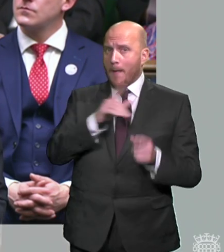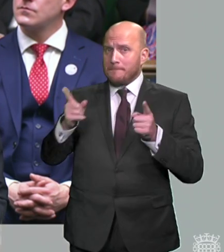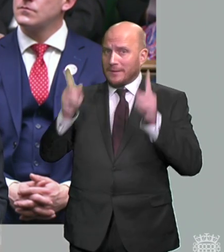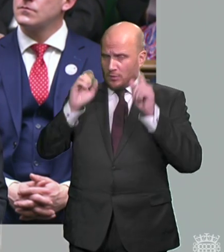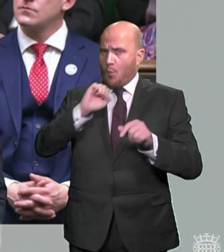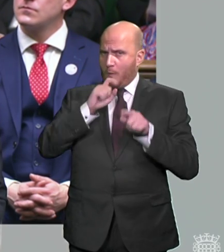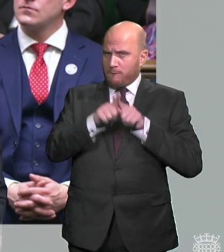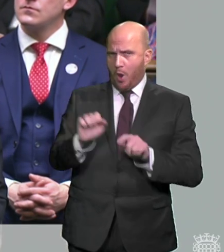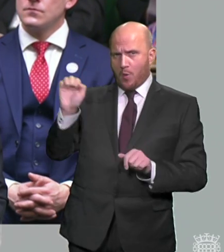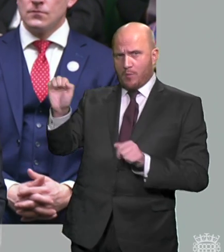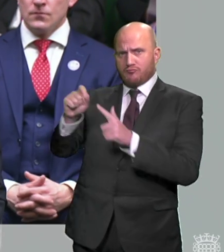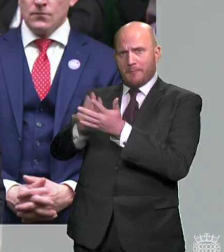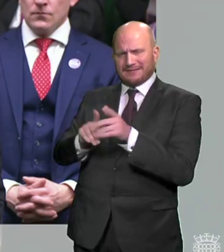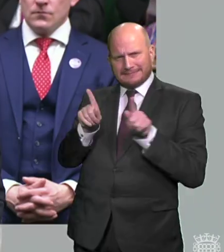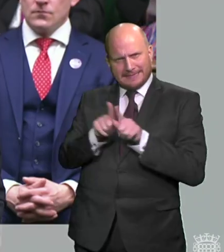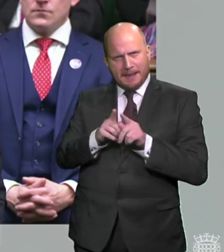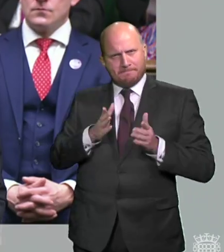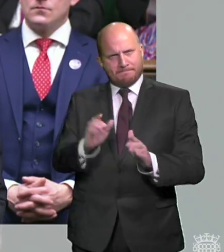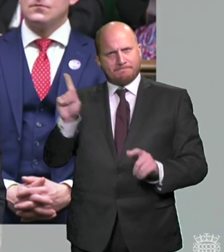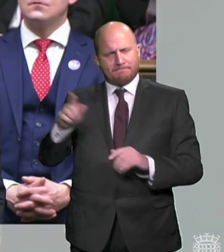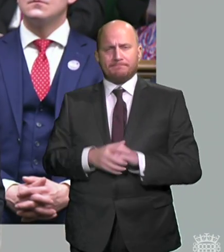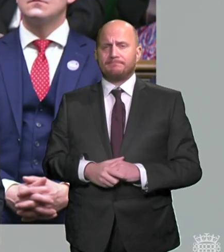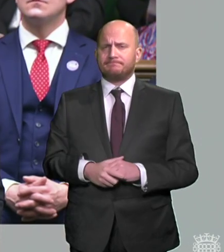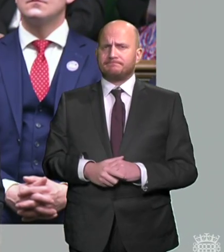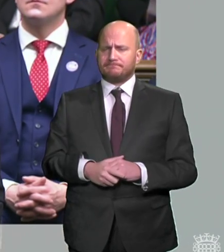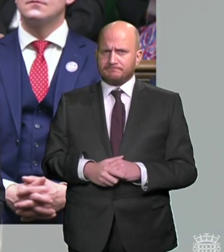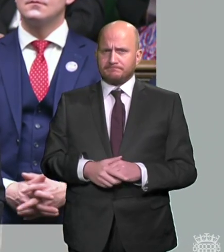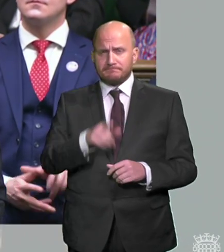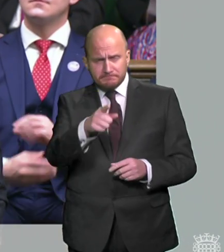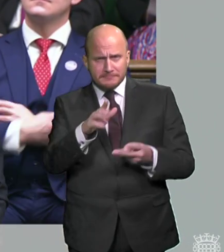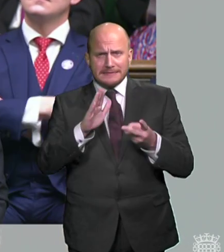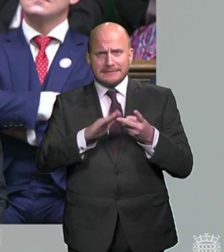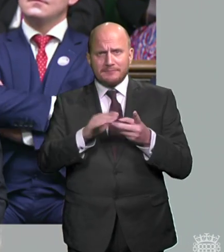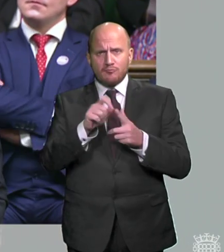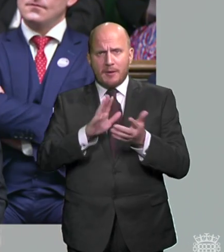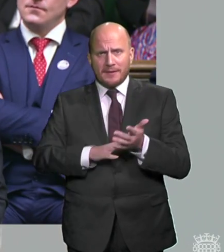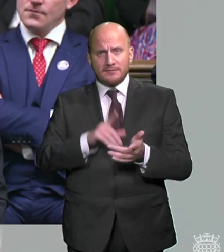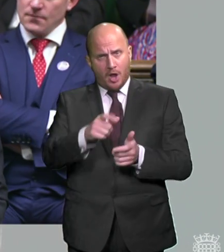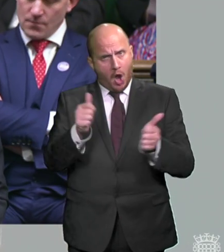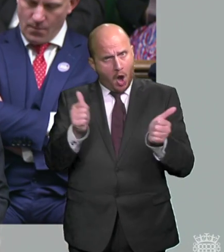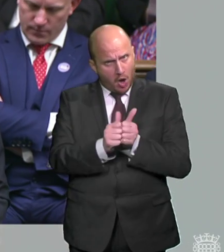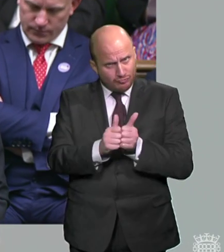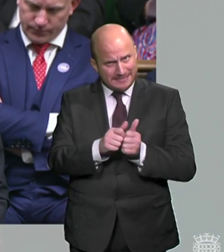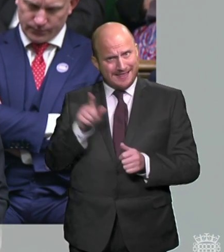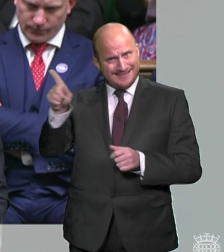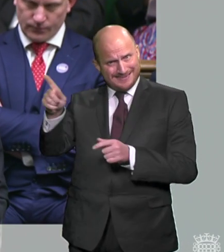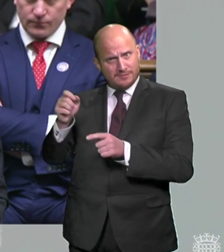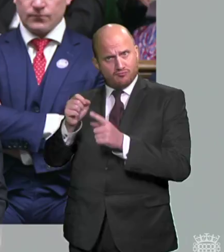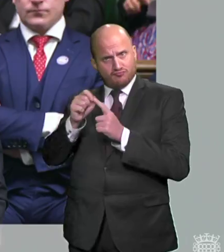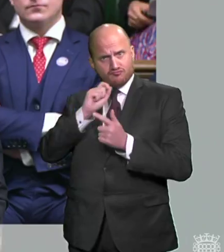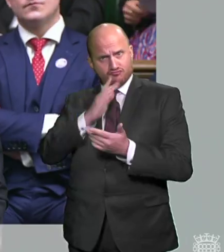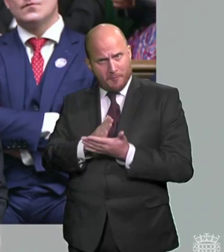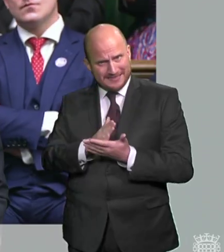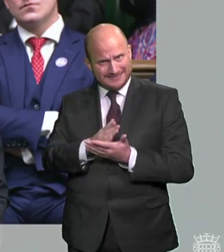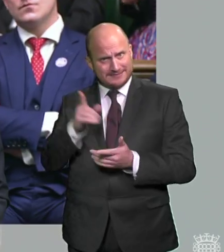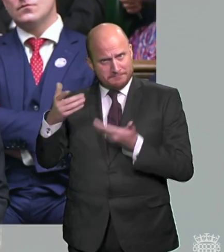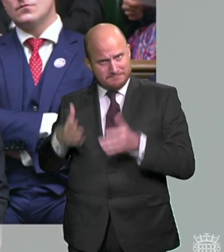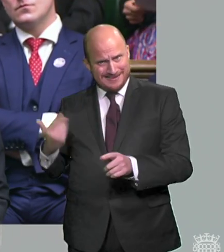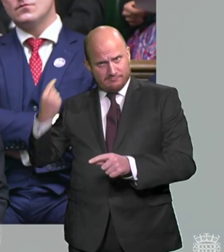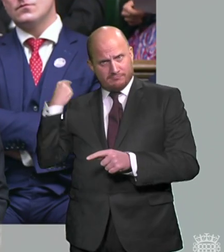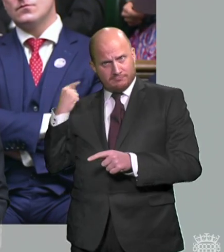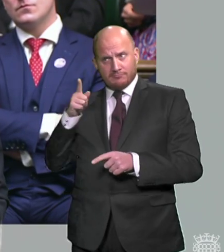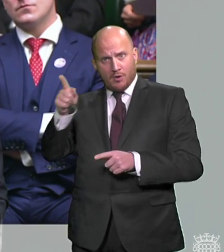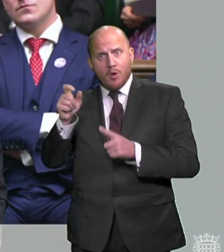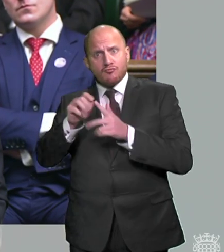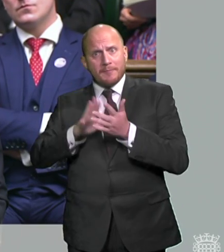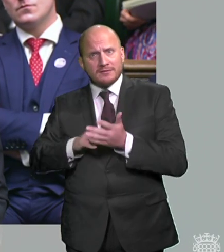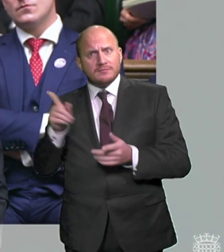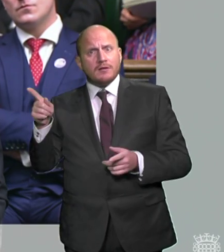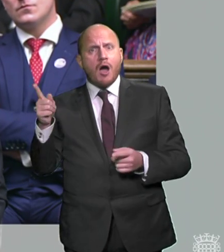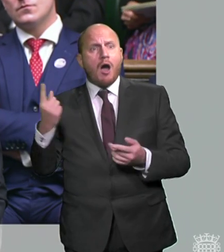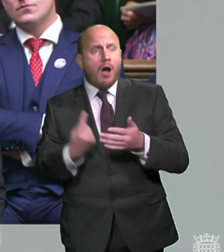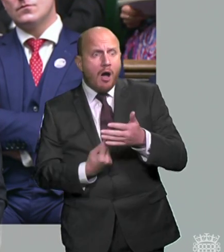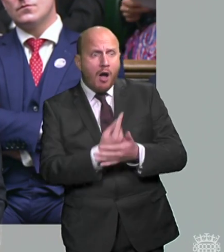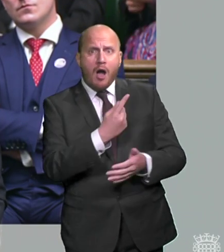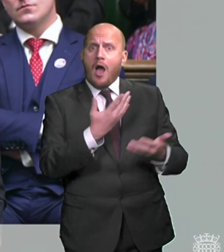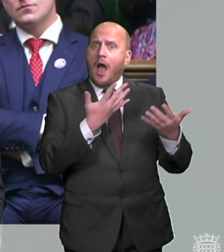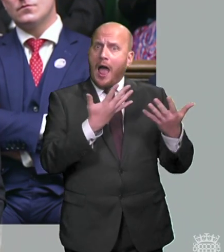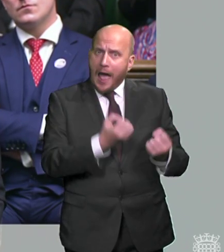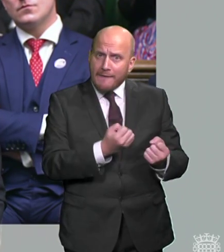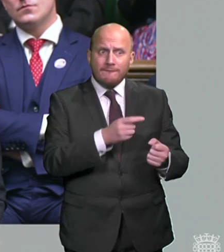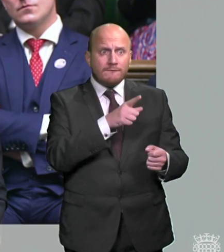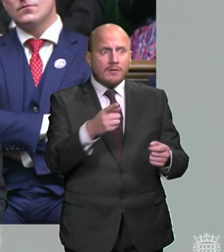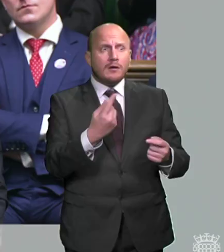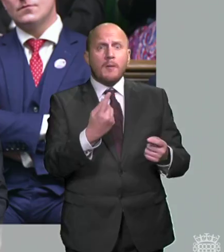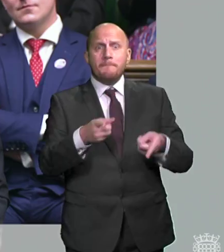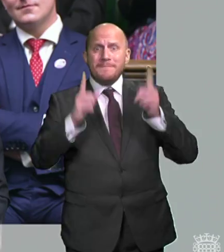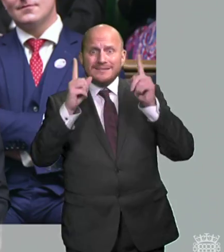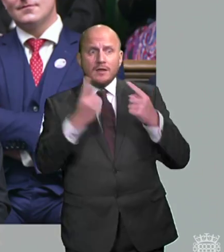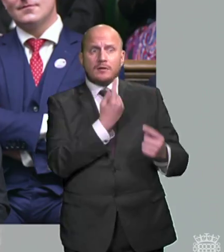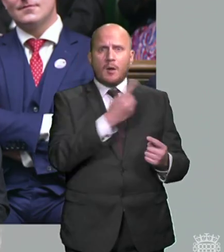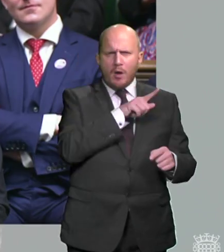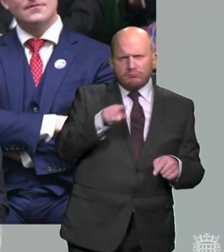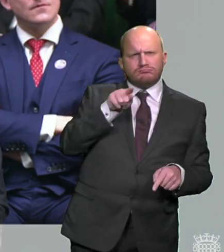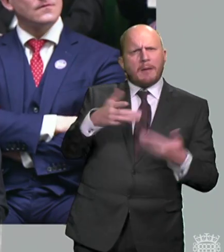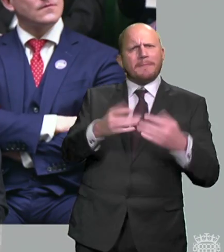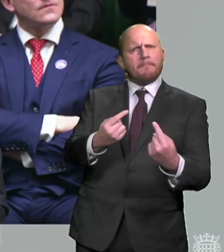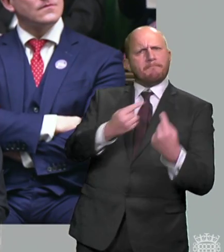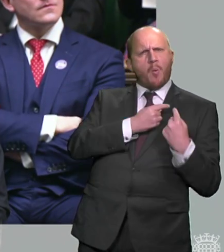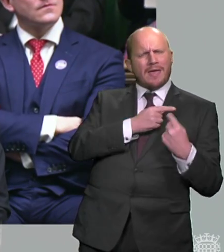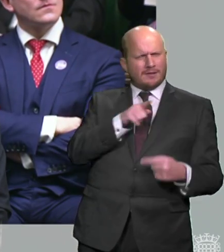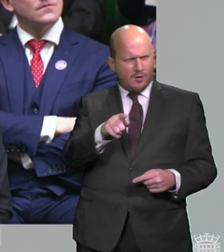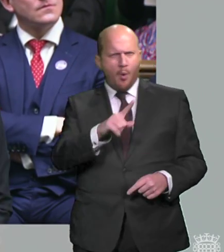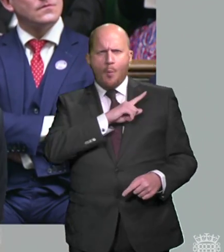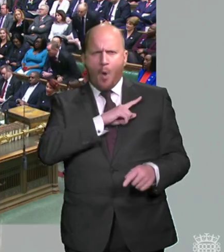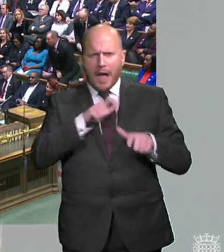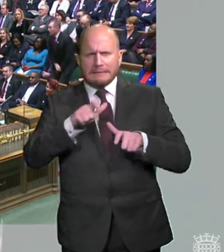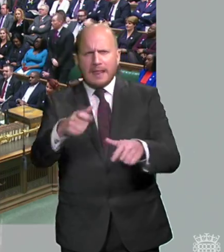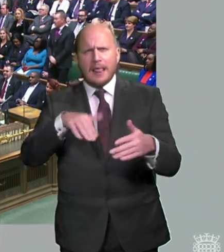Therefore, does he also agree that the Prime Minister should ensure, in line with his promise, that no Minister who has a complaint of bullying upheld against them should continue to serve in his Government?